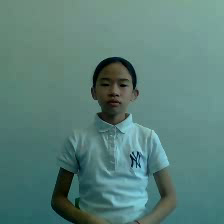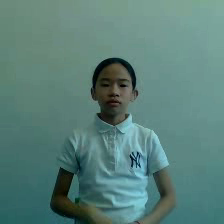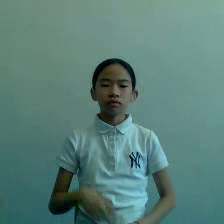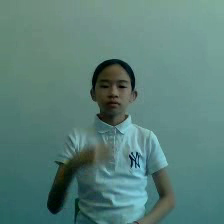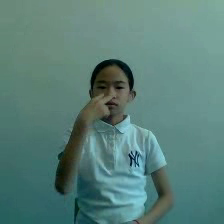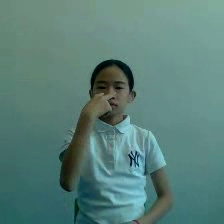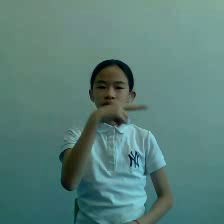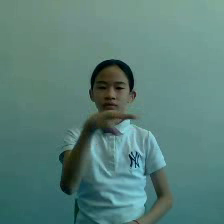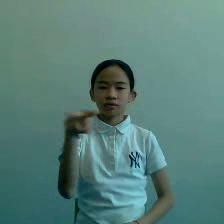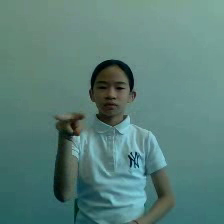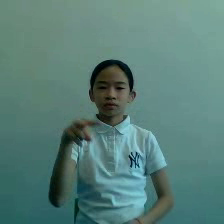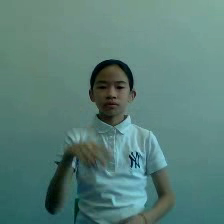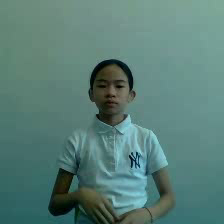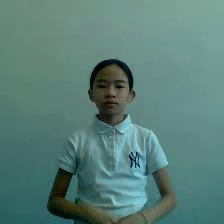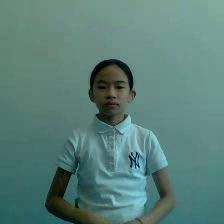Nhìn